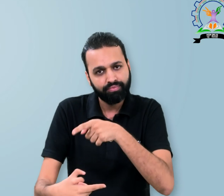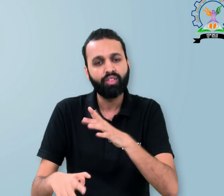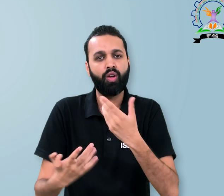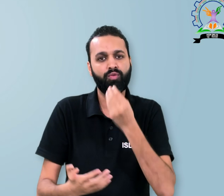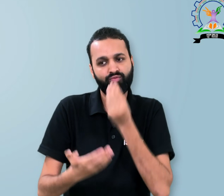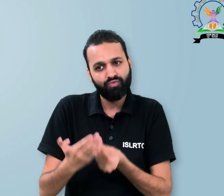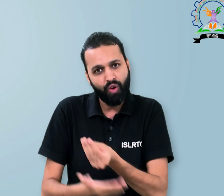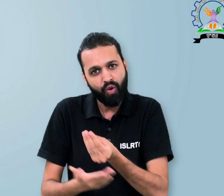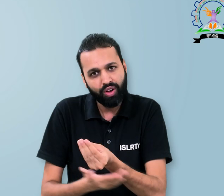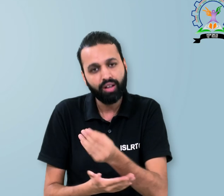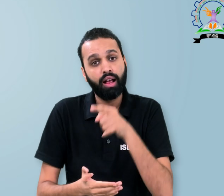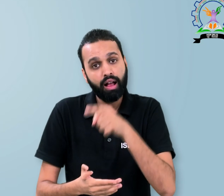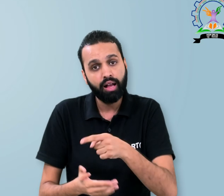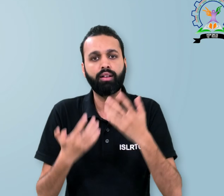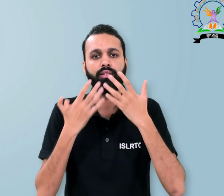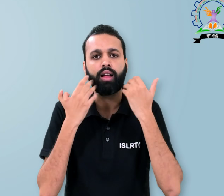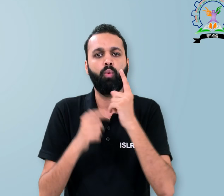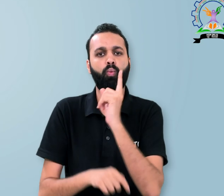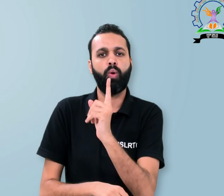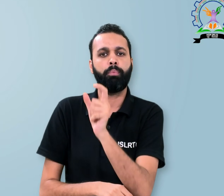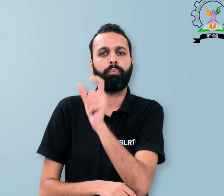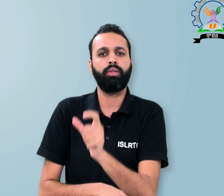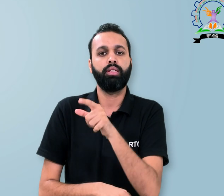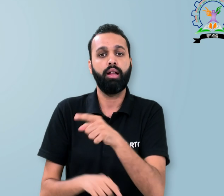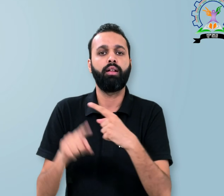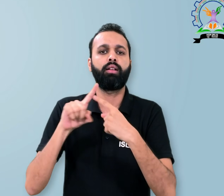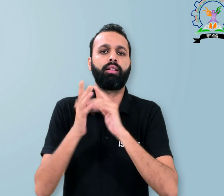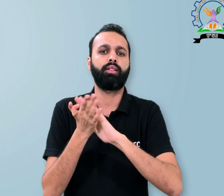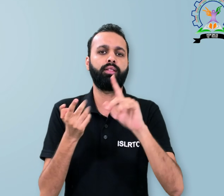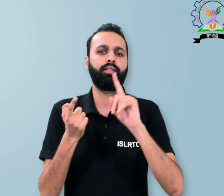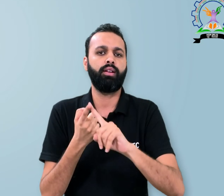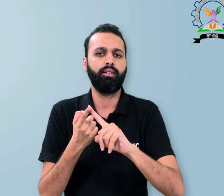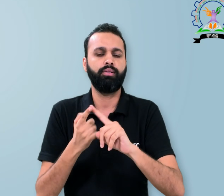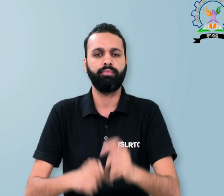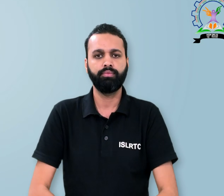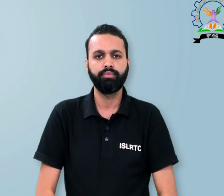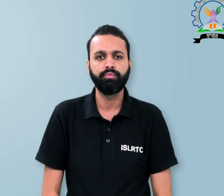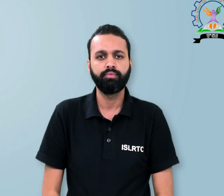The is the definite article that talks about a specific noun.